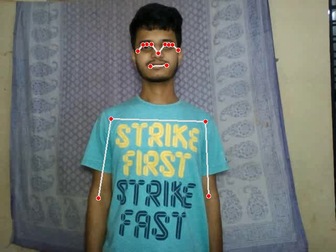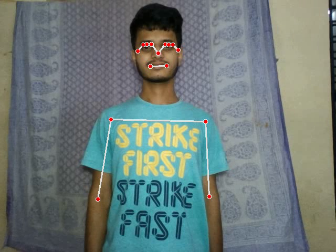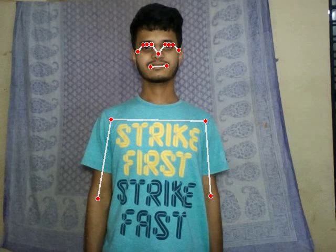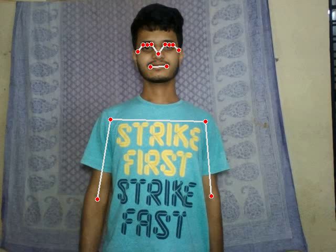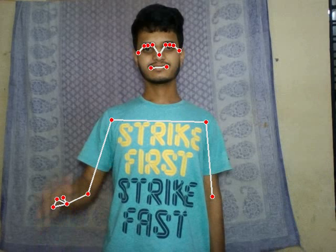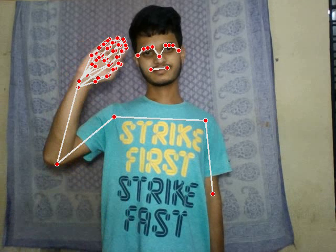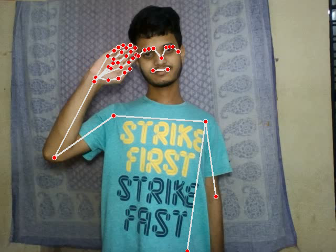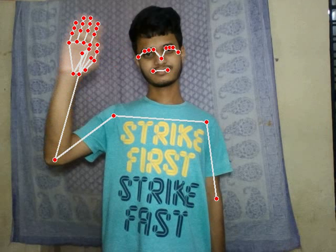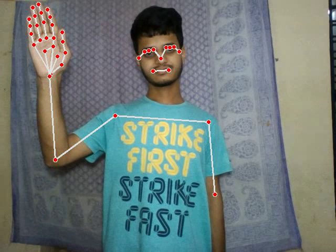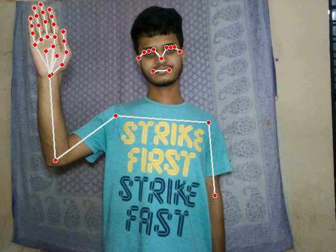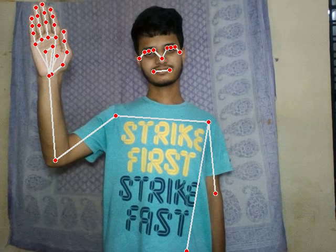hello